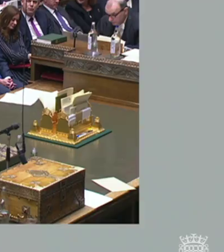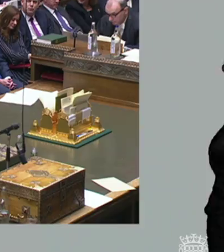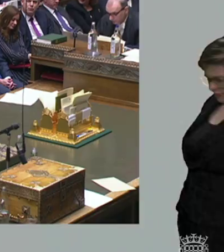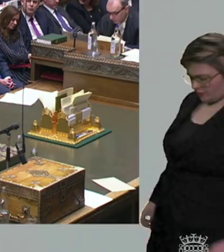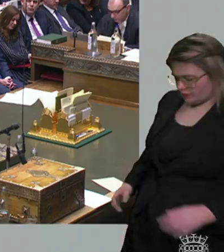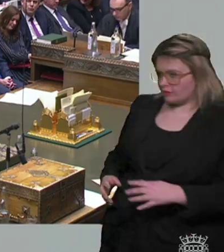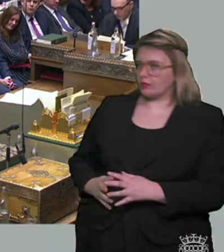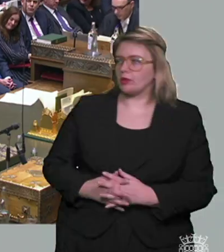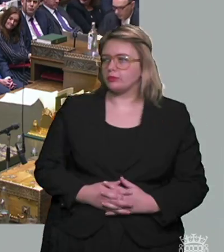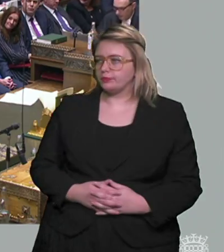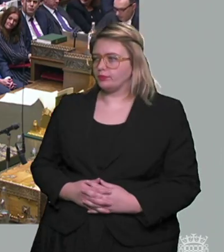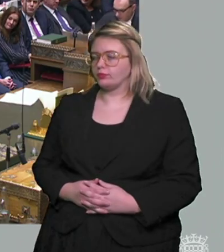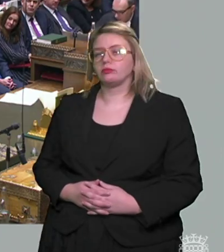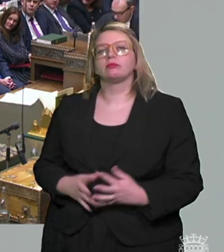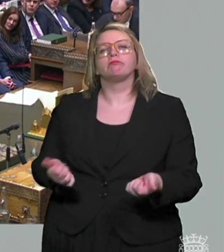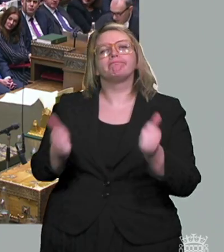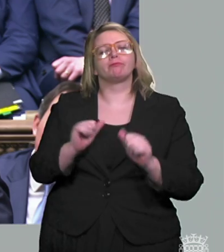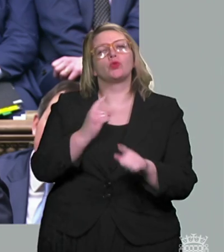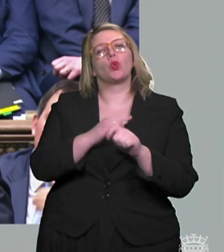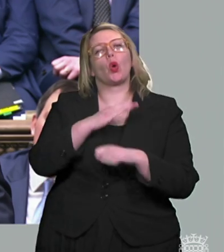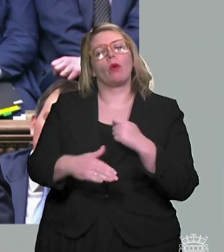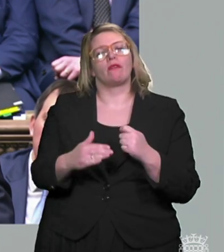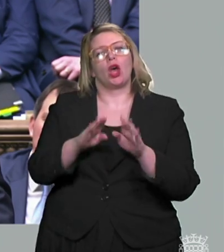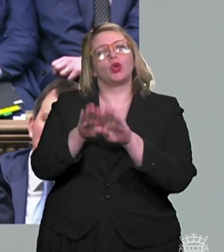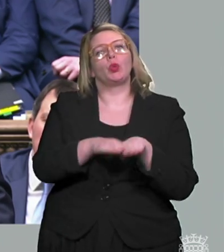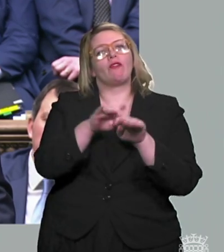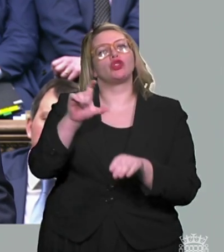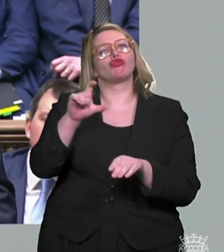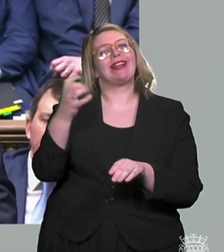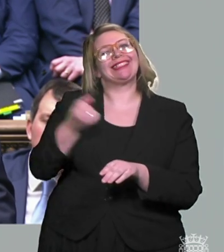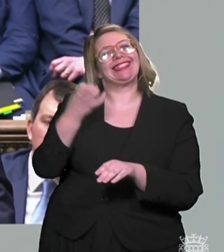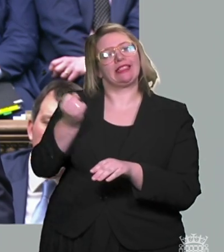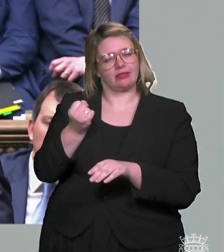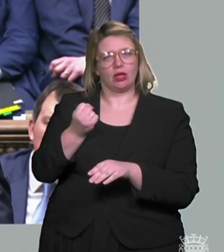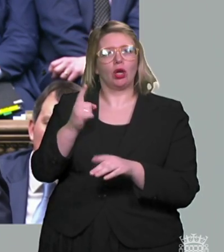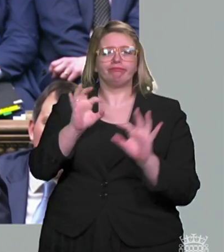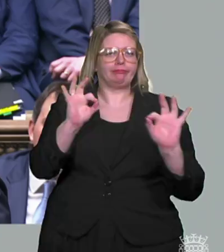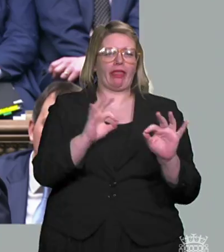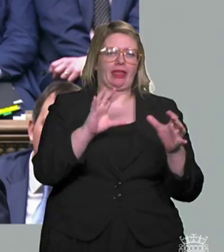on universal credit without a health condition, who are looking for work or on low earnings.